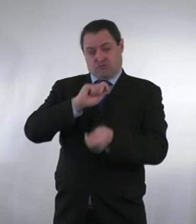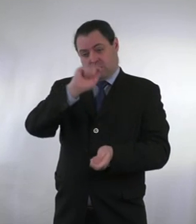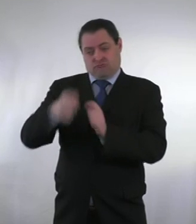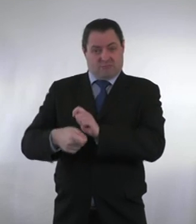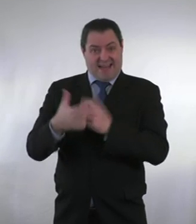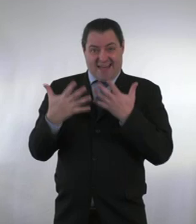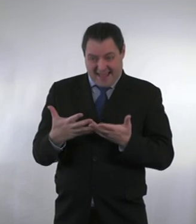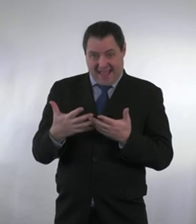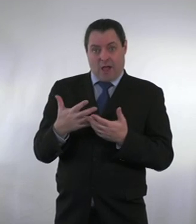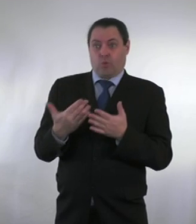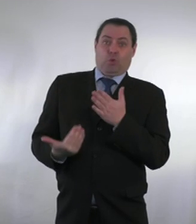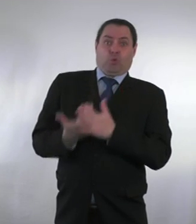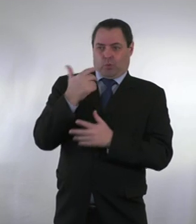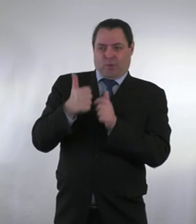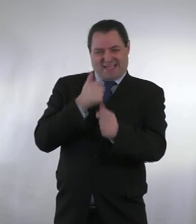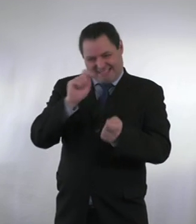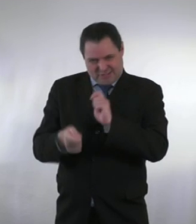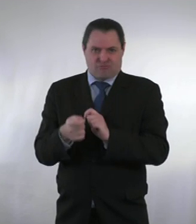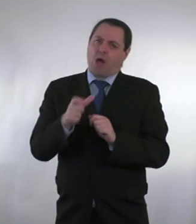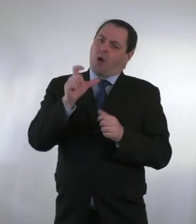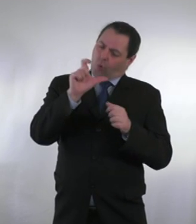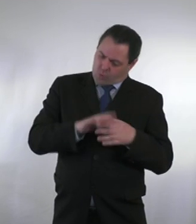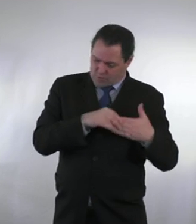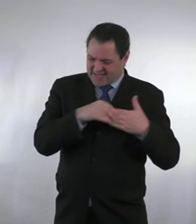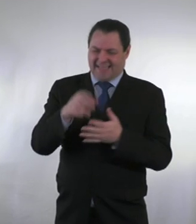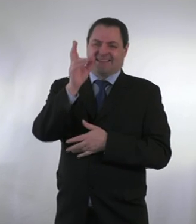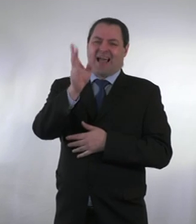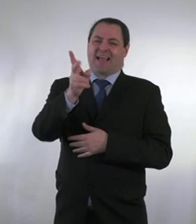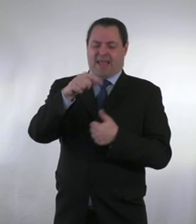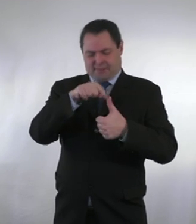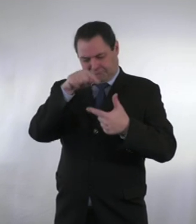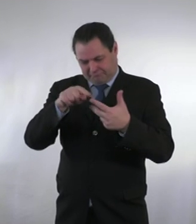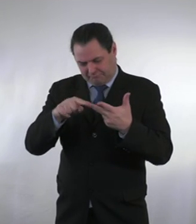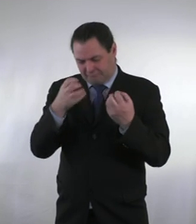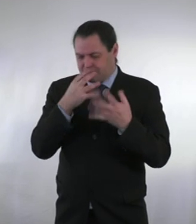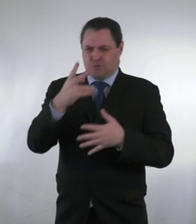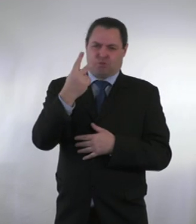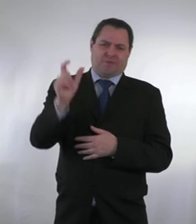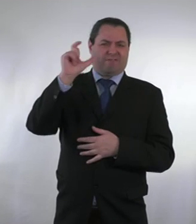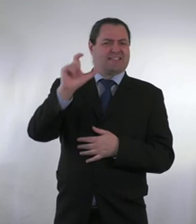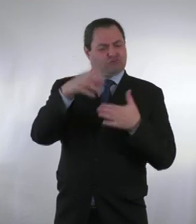What is going on in Cornwall today shows that Cornwall is once again at the heart of the 21st-century UK